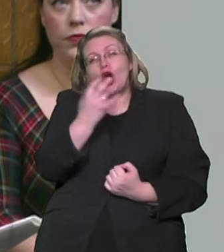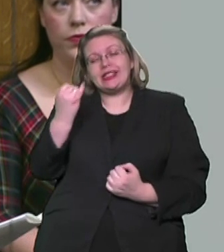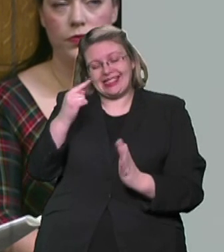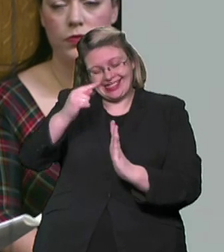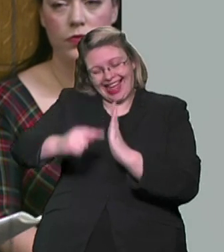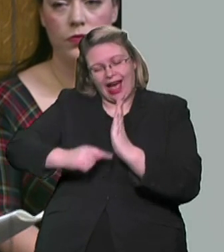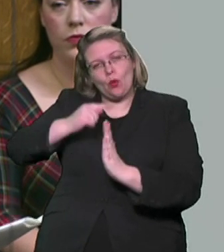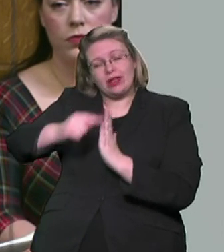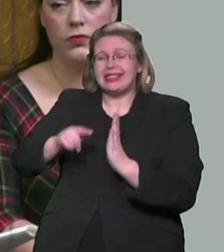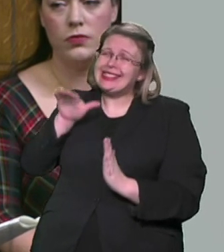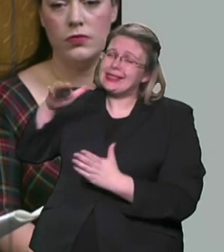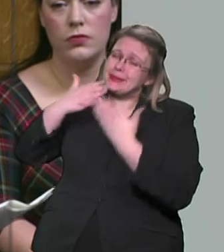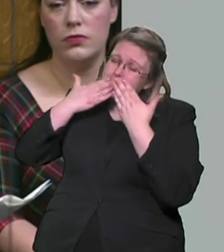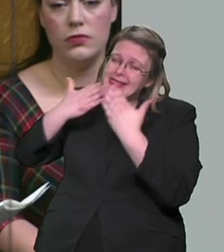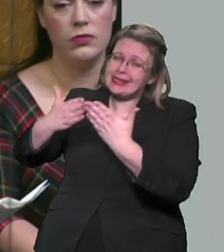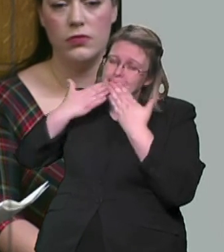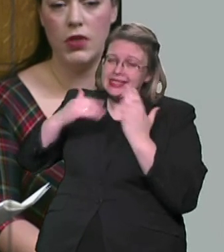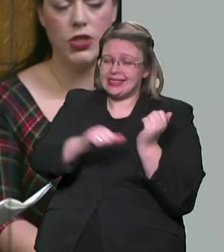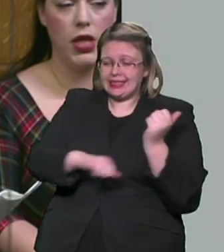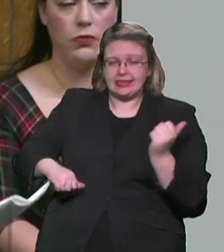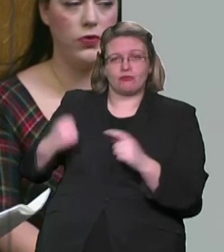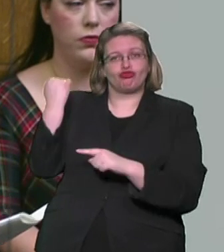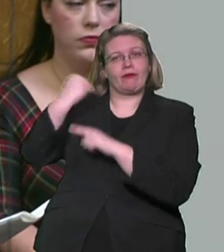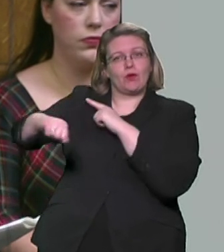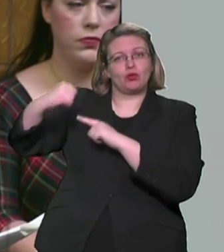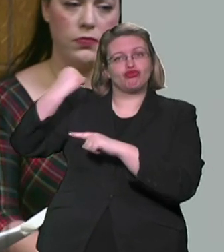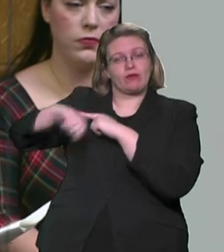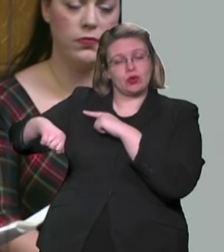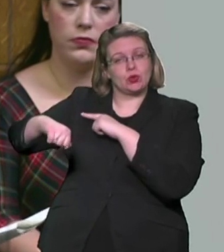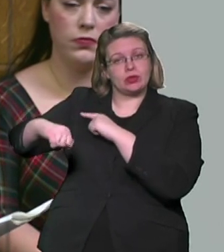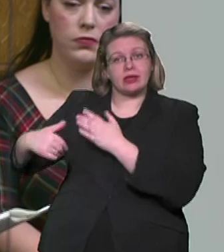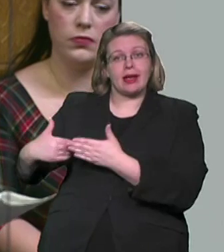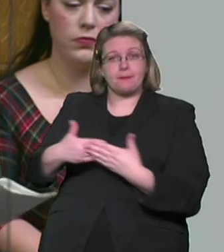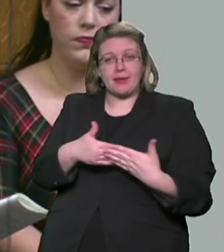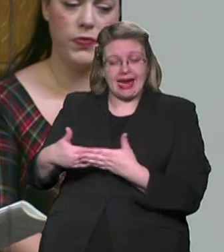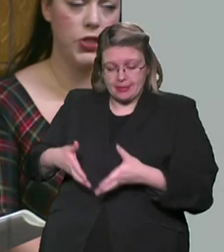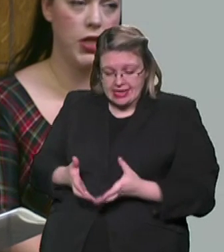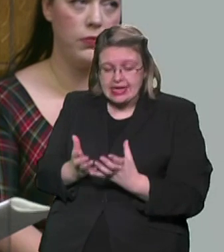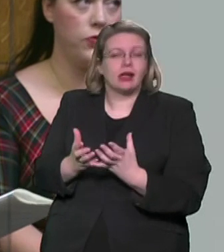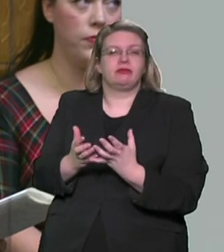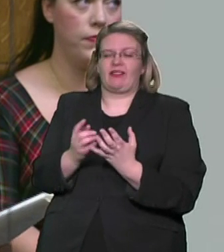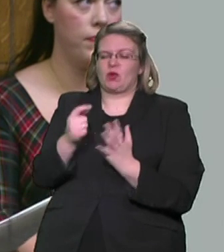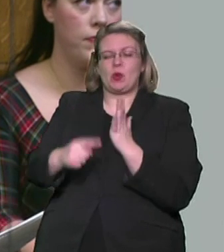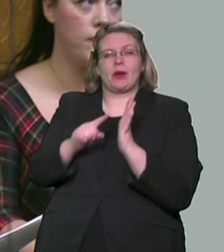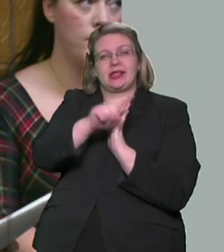Her son Jack arrived blue and floppy and, within hours of his birth, he tragically died.